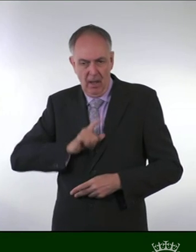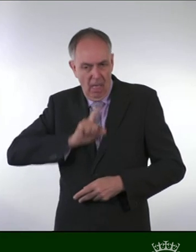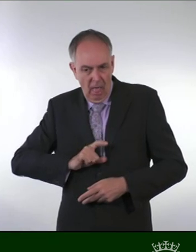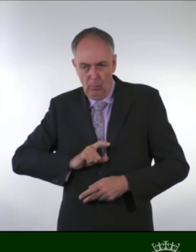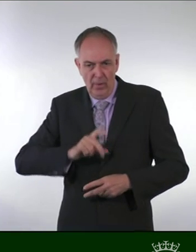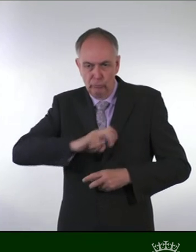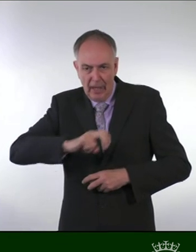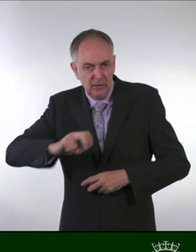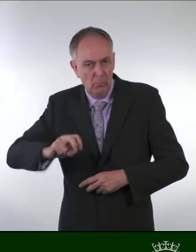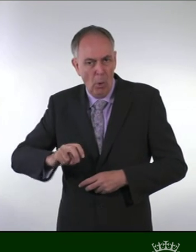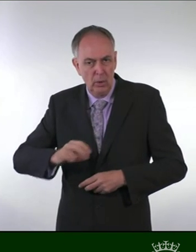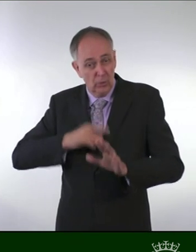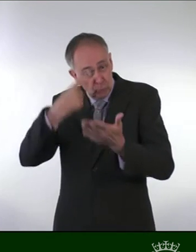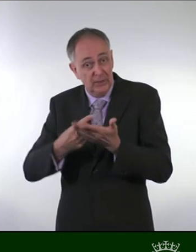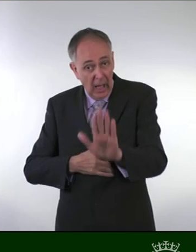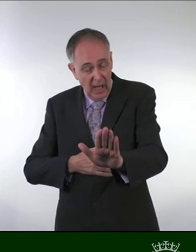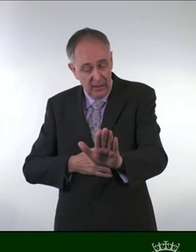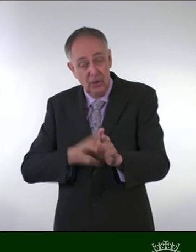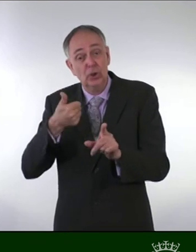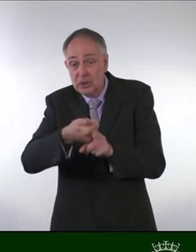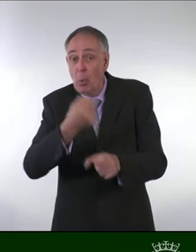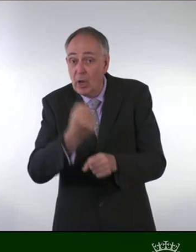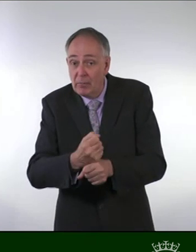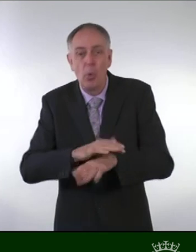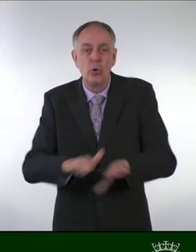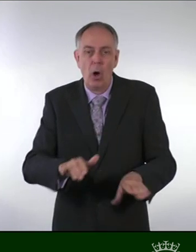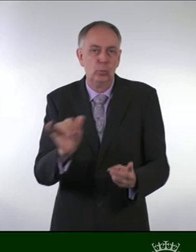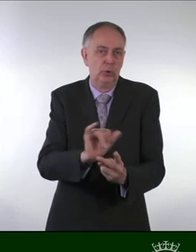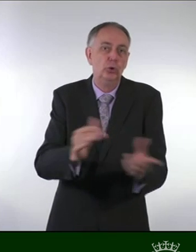Now is the time for him to decide whether he backs the Government or not.